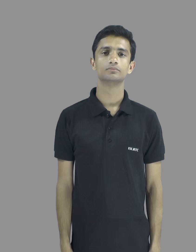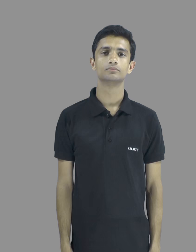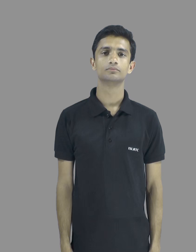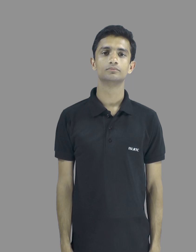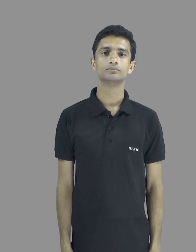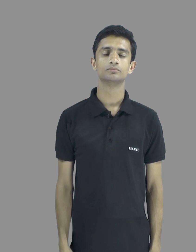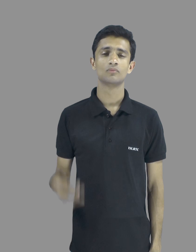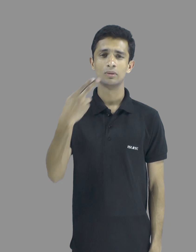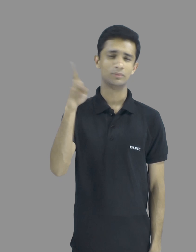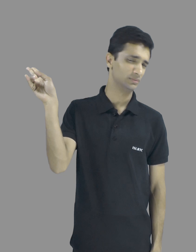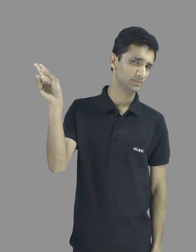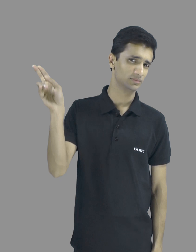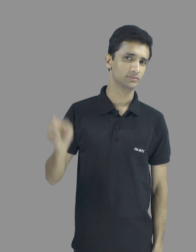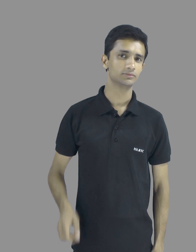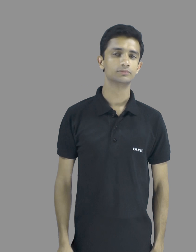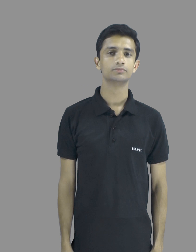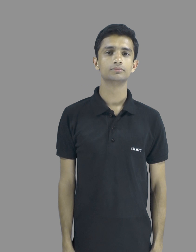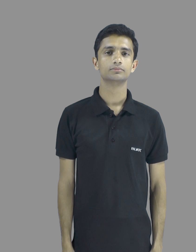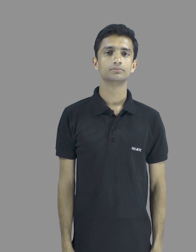Rude